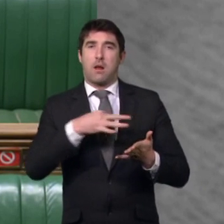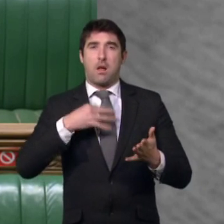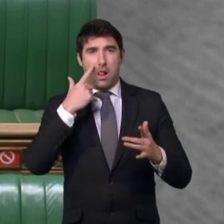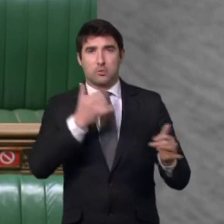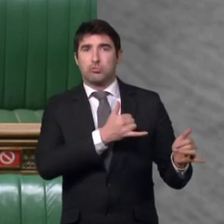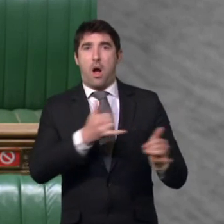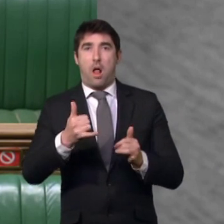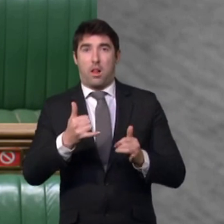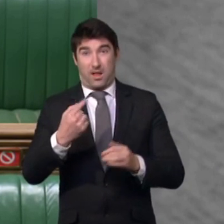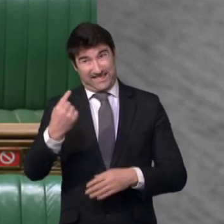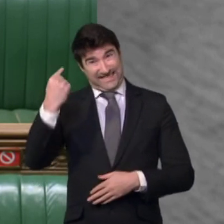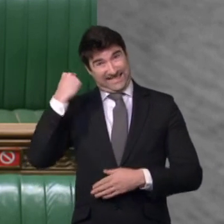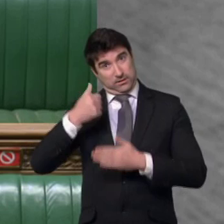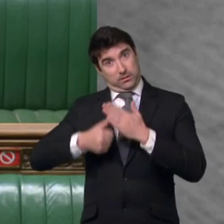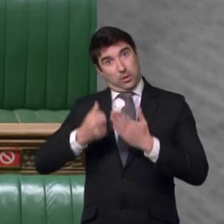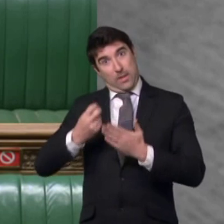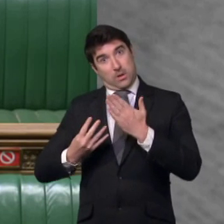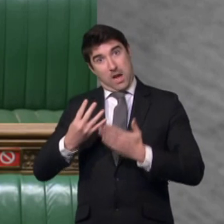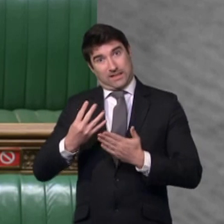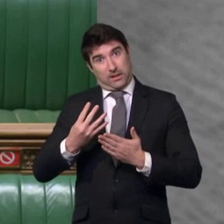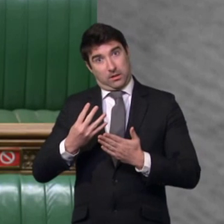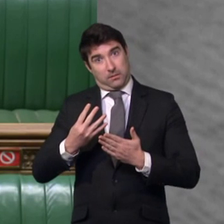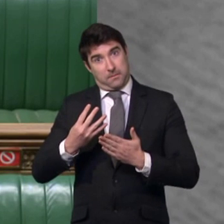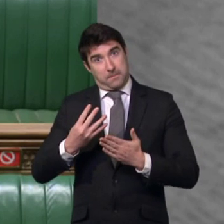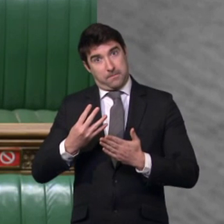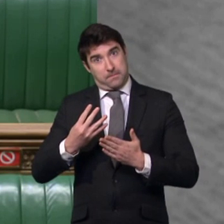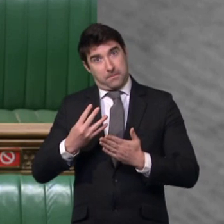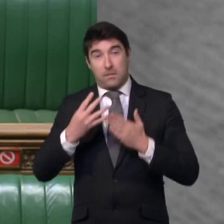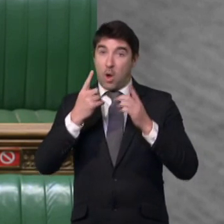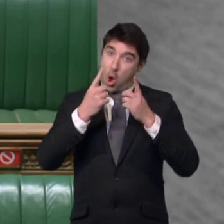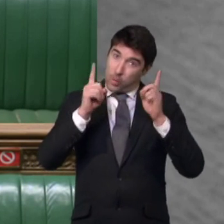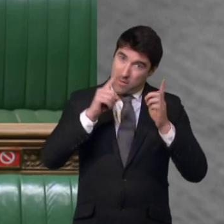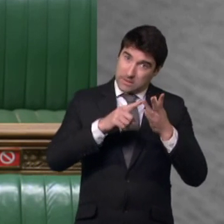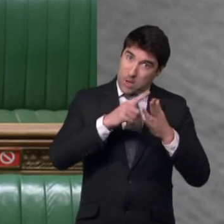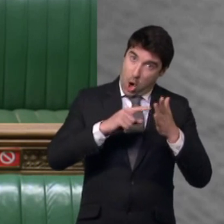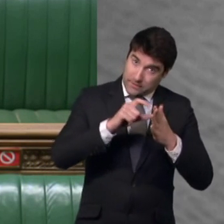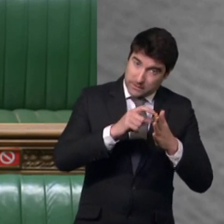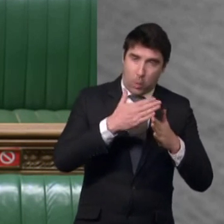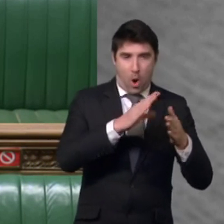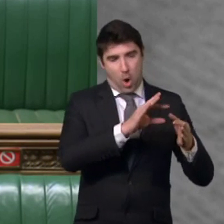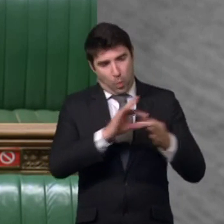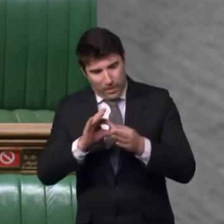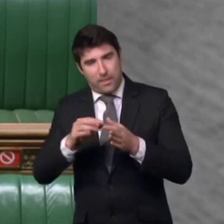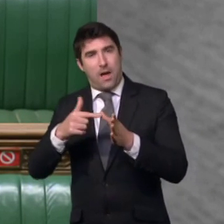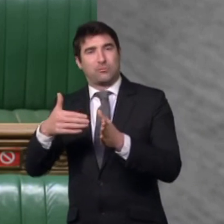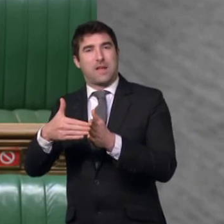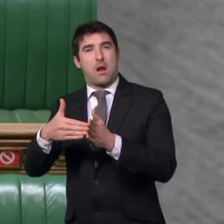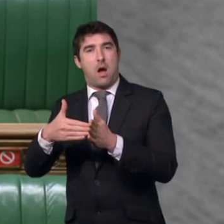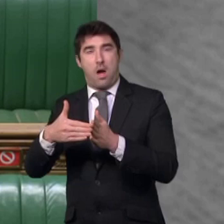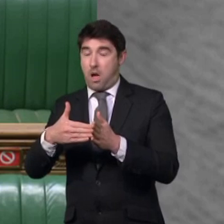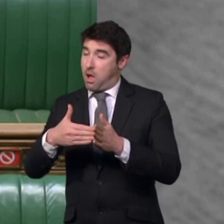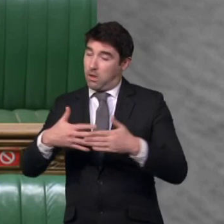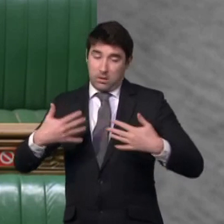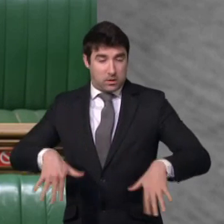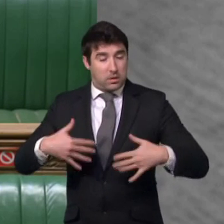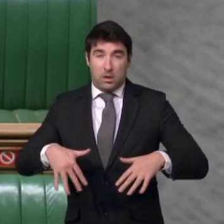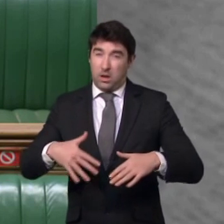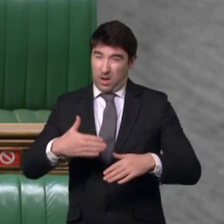Partnered with AstraZeneca, they have done a brilliant job to develop and manufacture a safe and effective vaccine at speed.